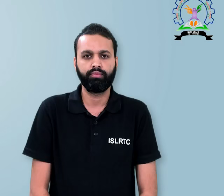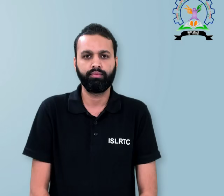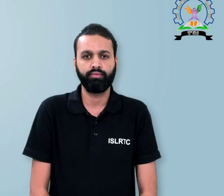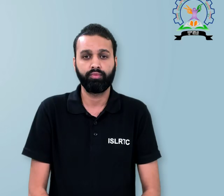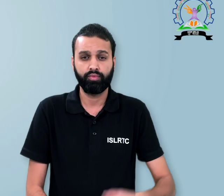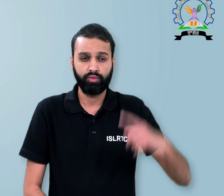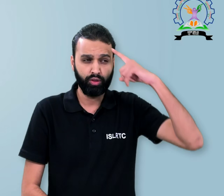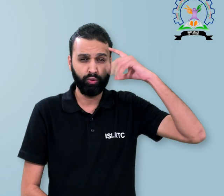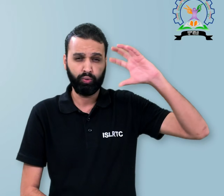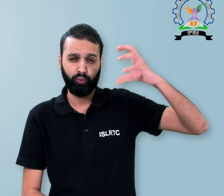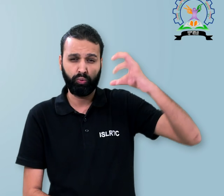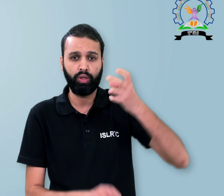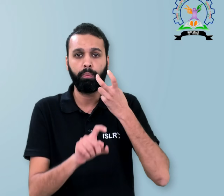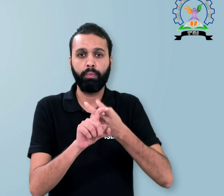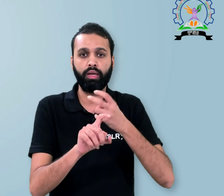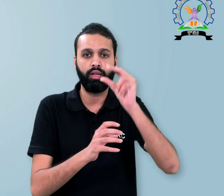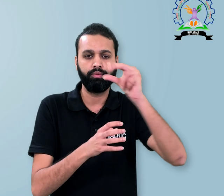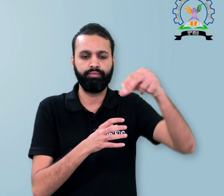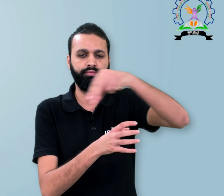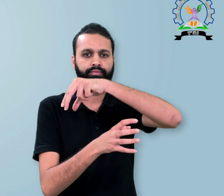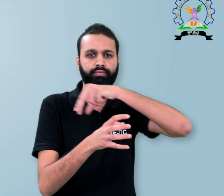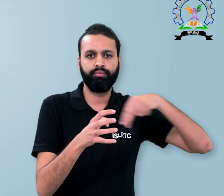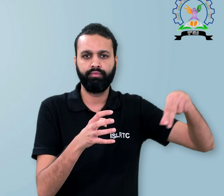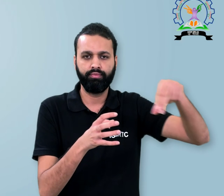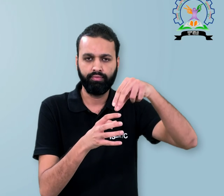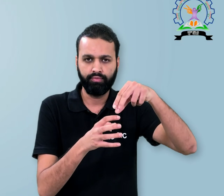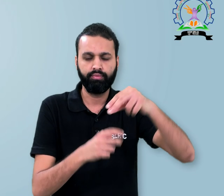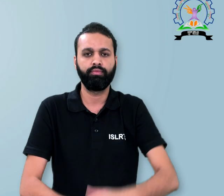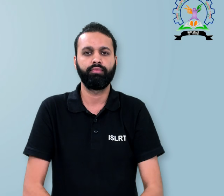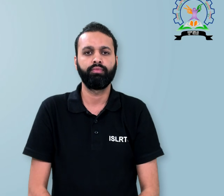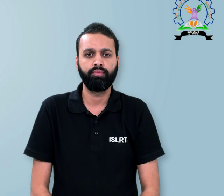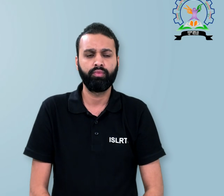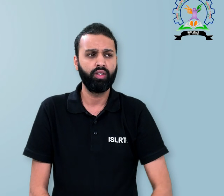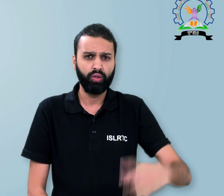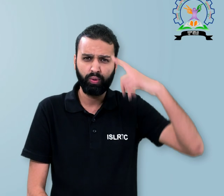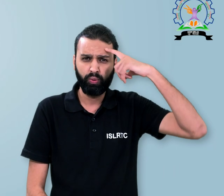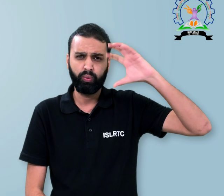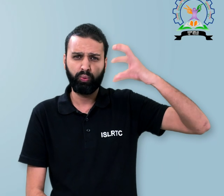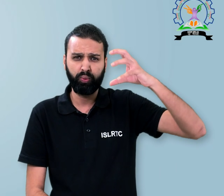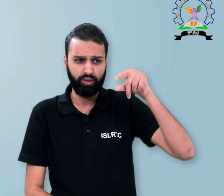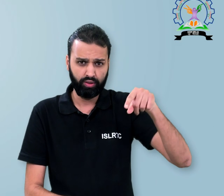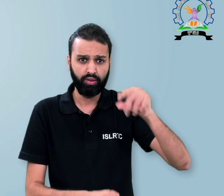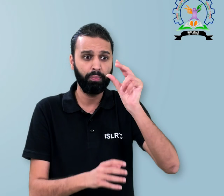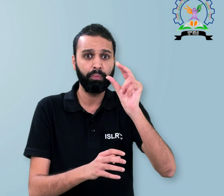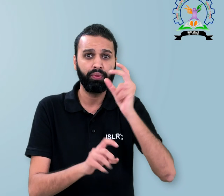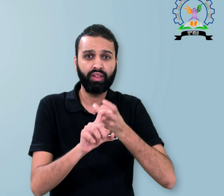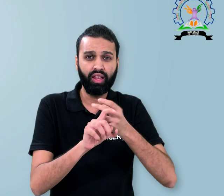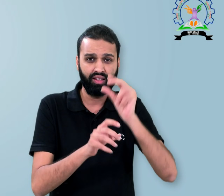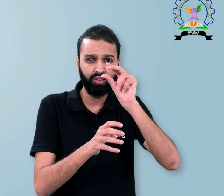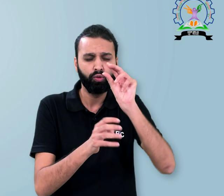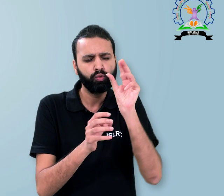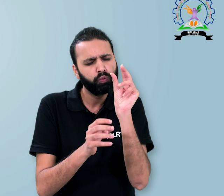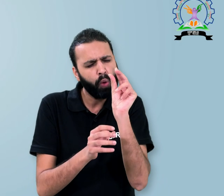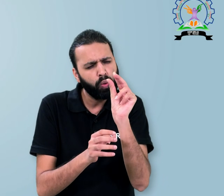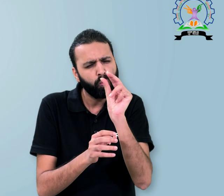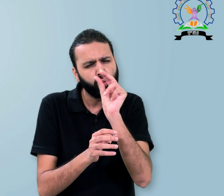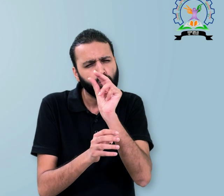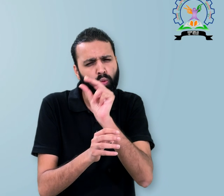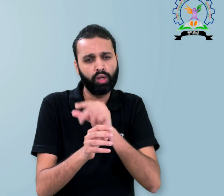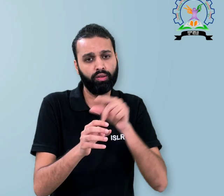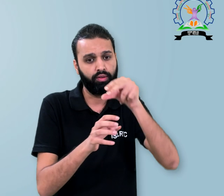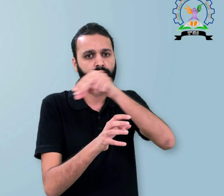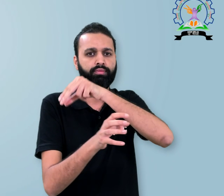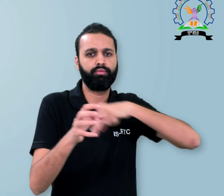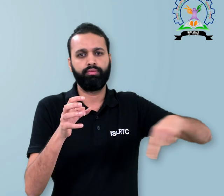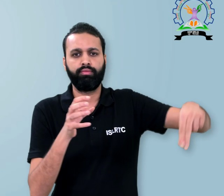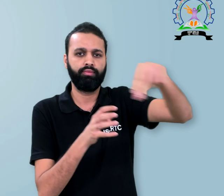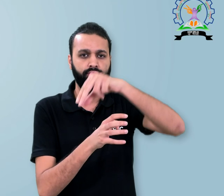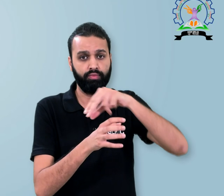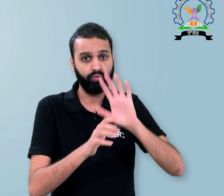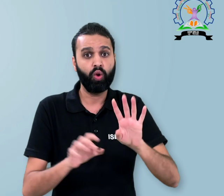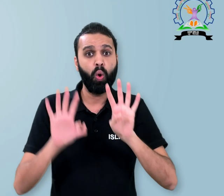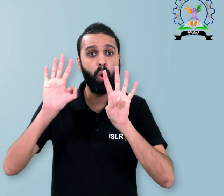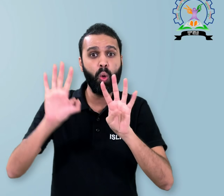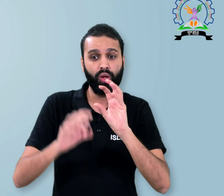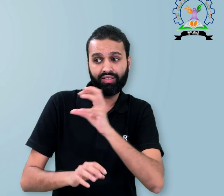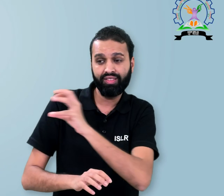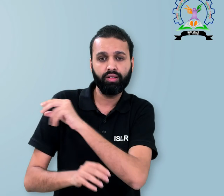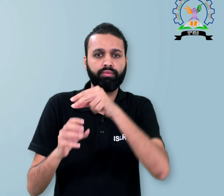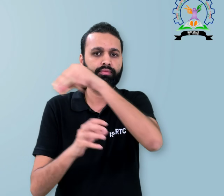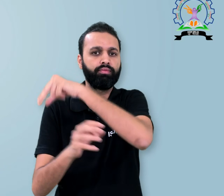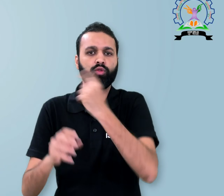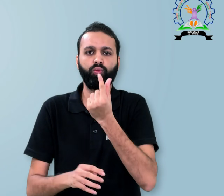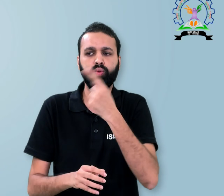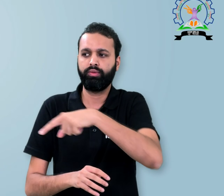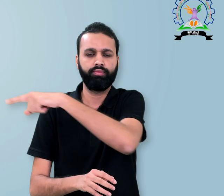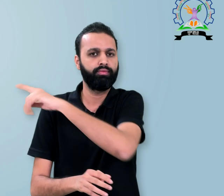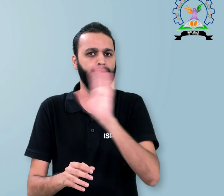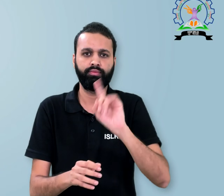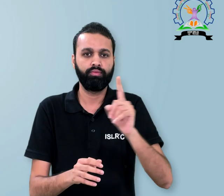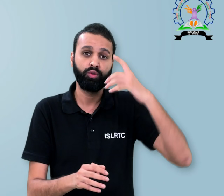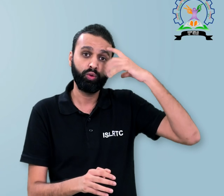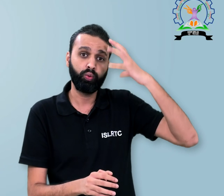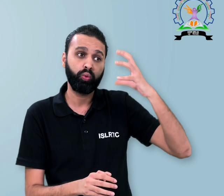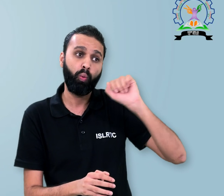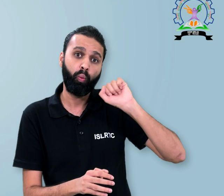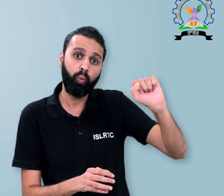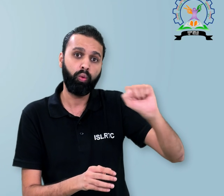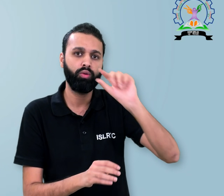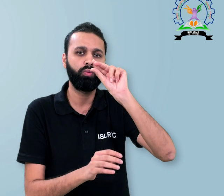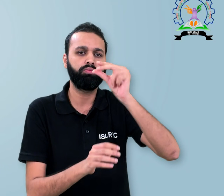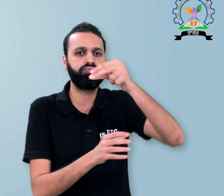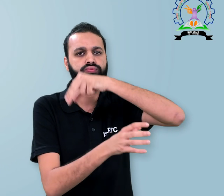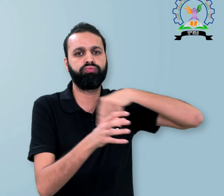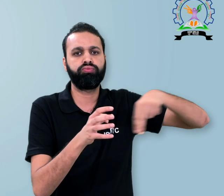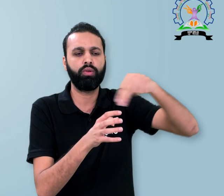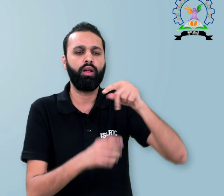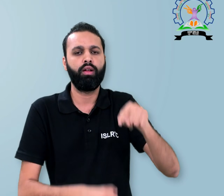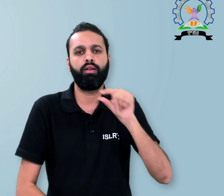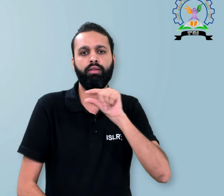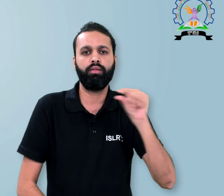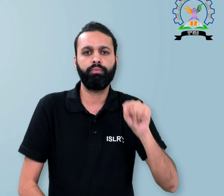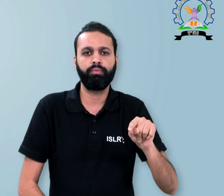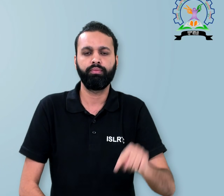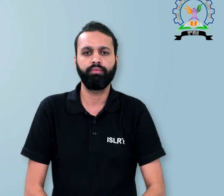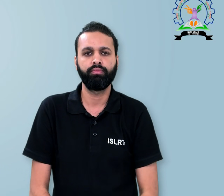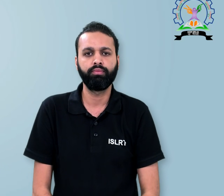Meteoroids The small pieces of rocks which move around the sun are called meteoroids.